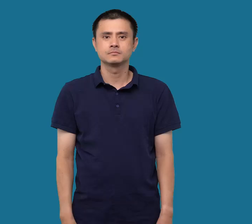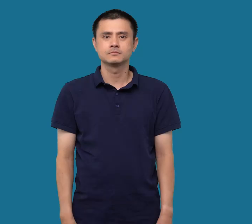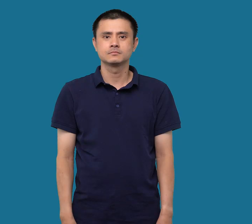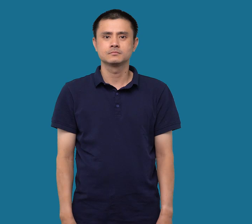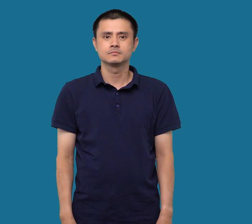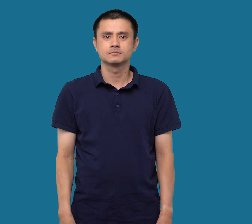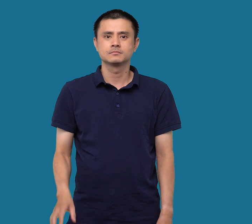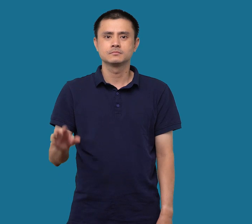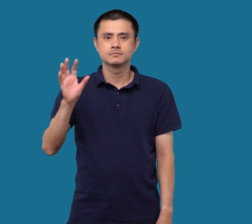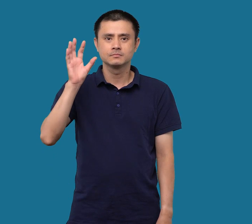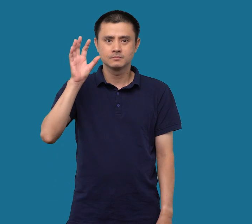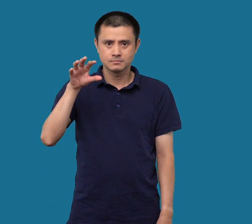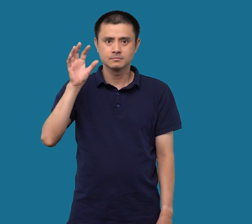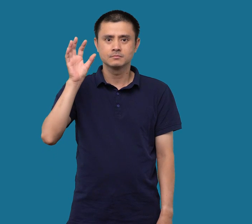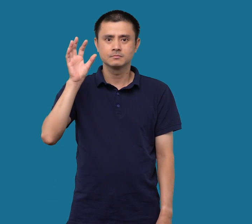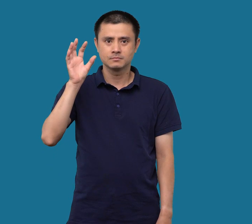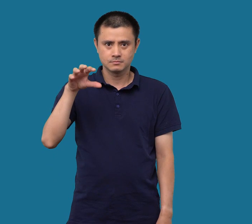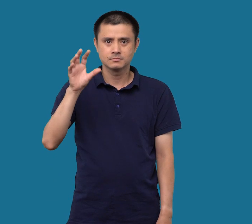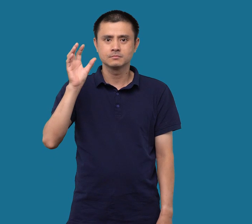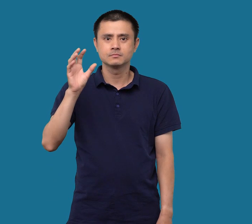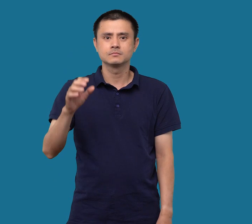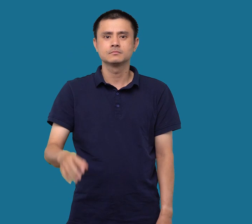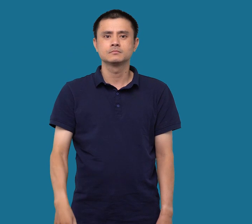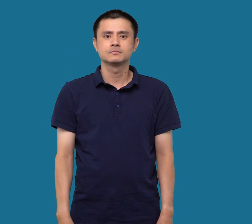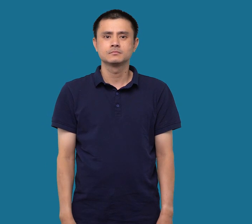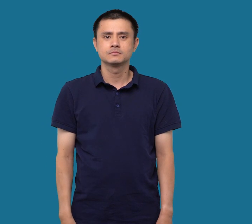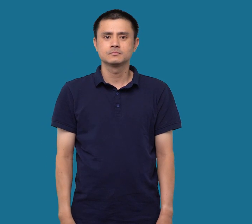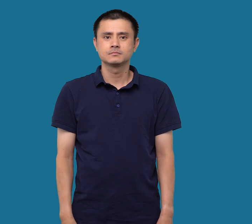gật đầu